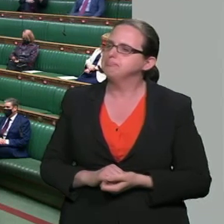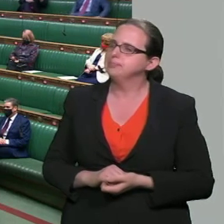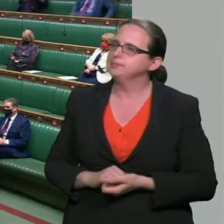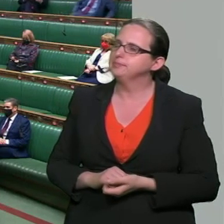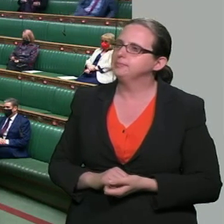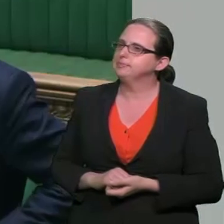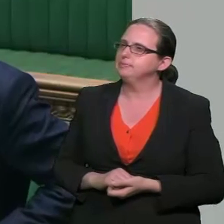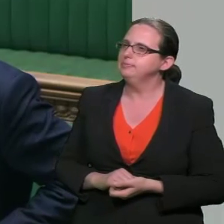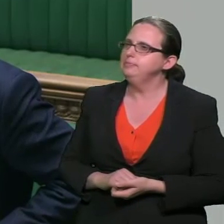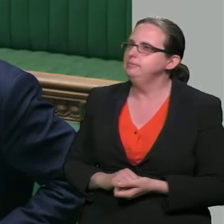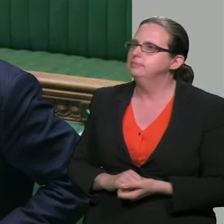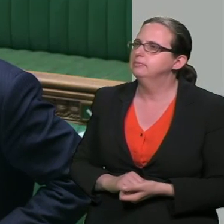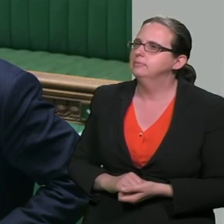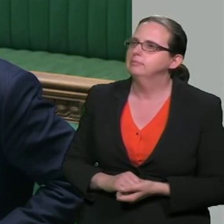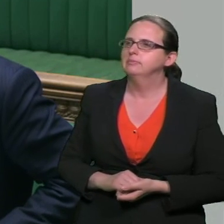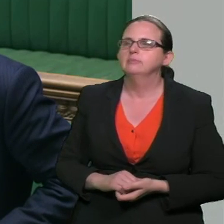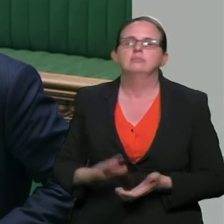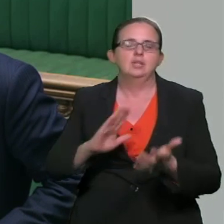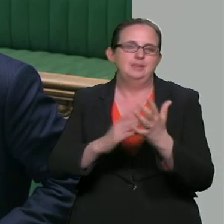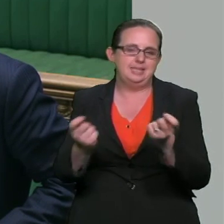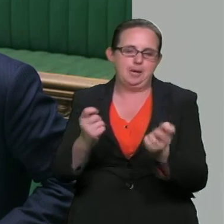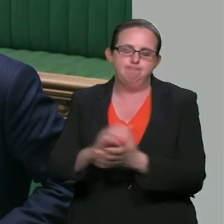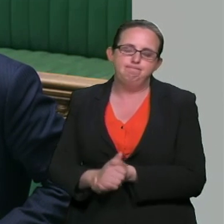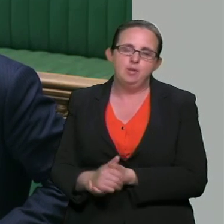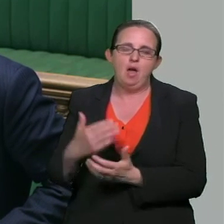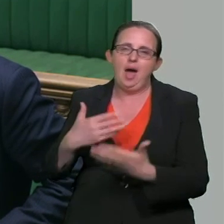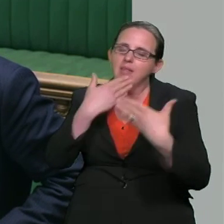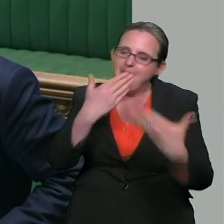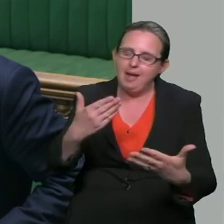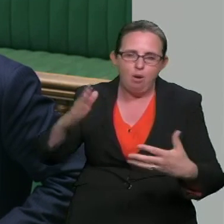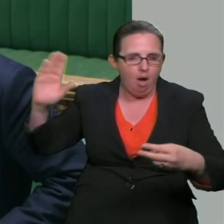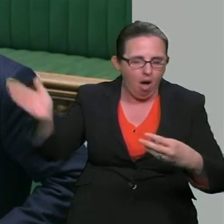I am indebted to everybody who serves the Government in whatever capacity.